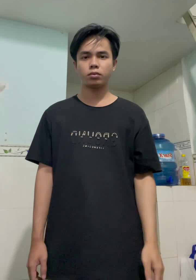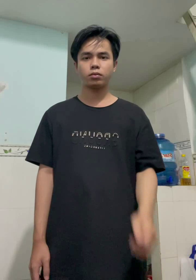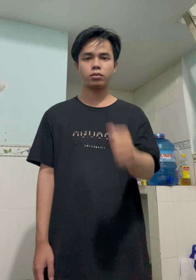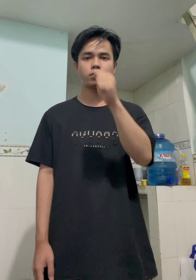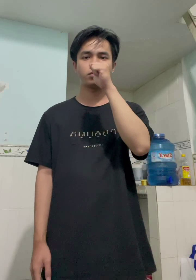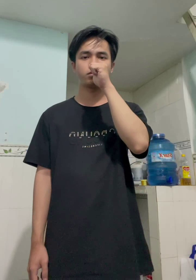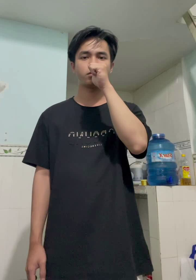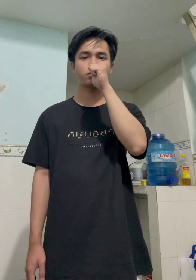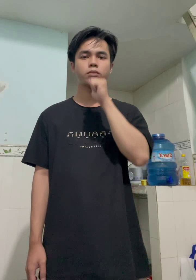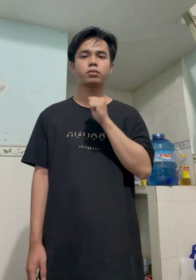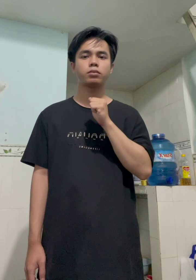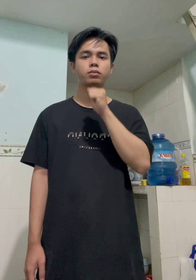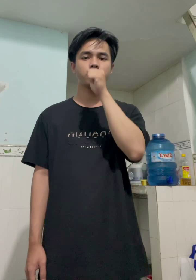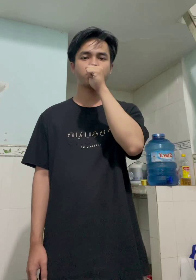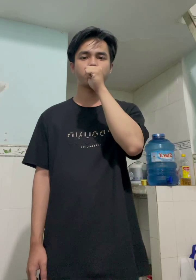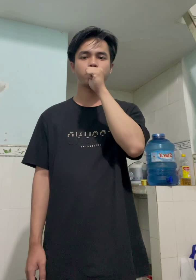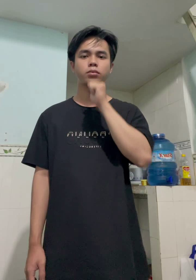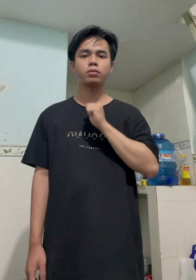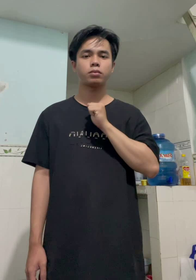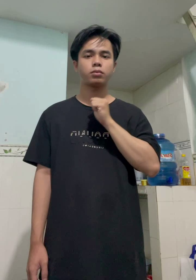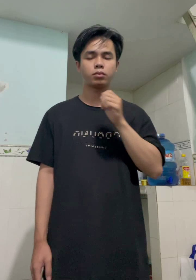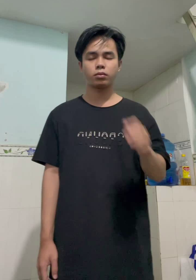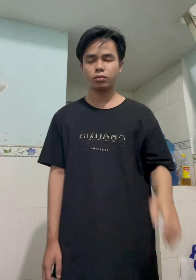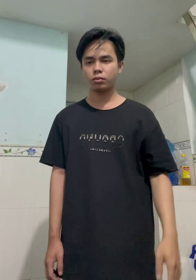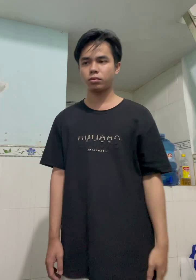dong y